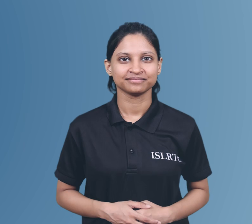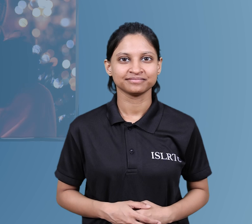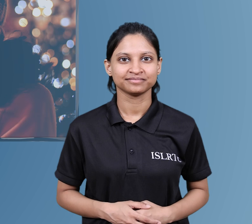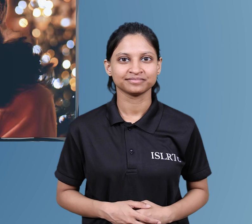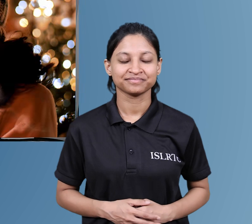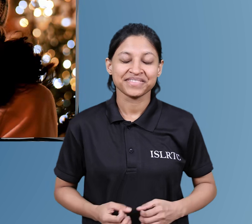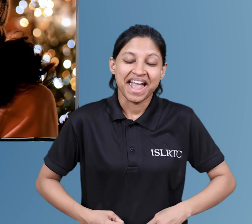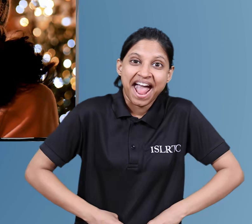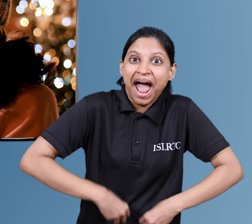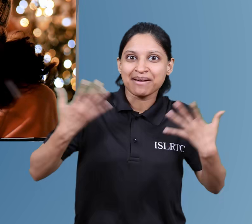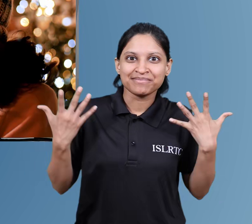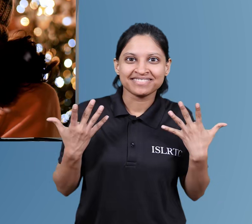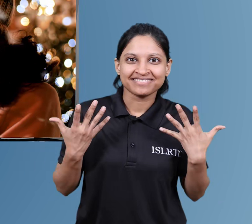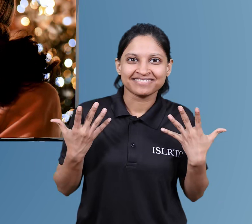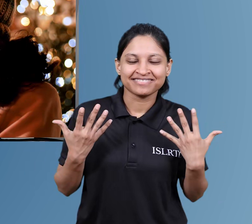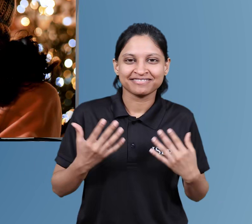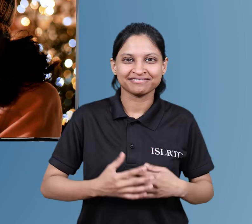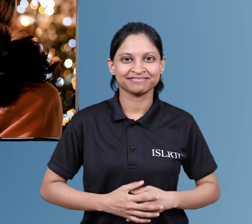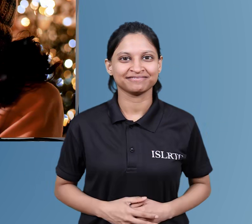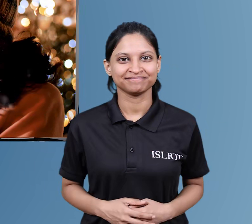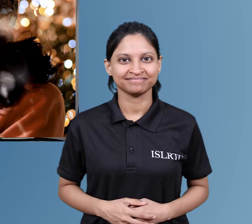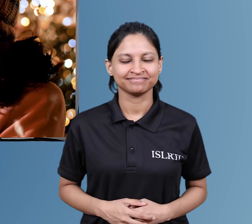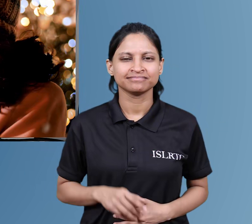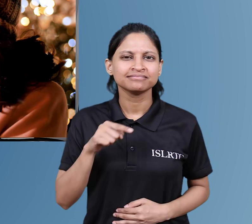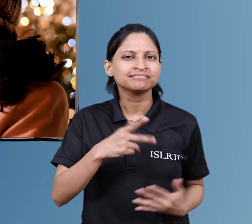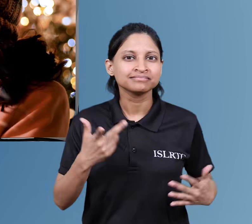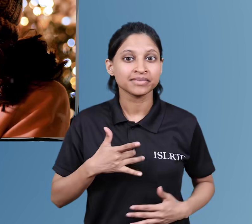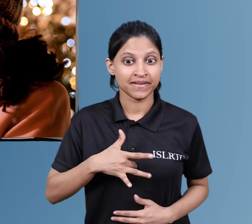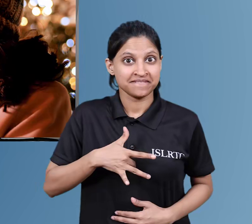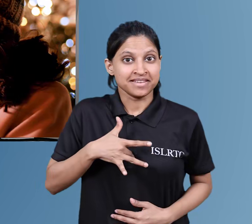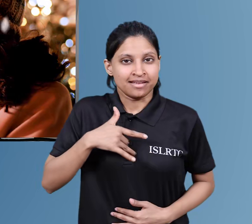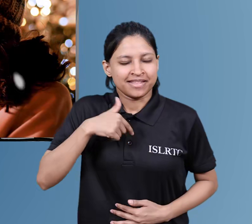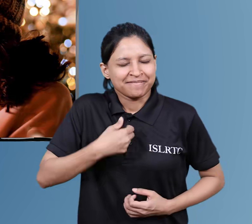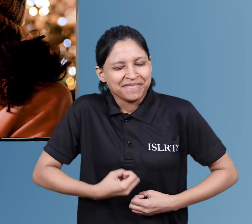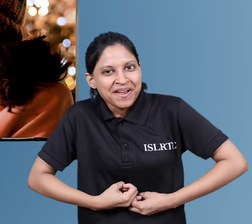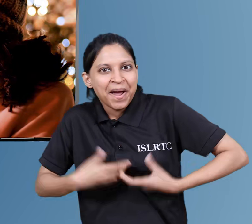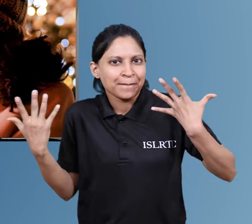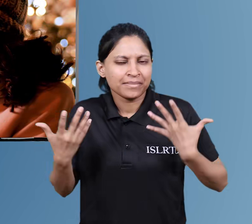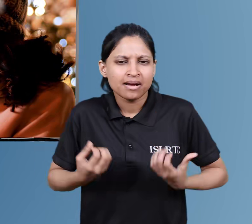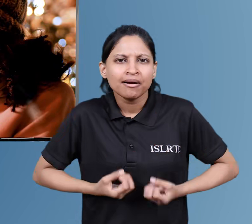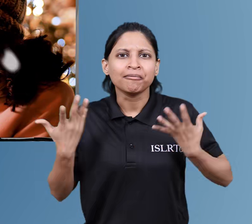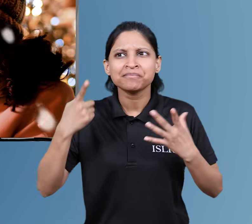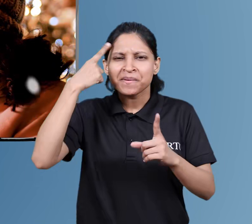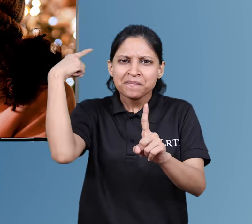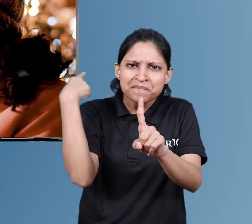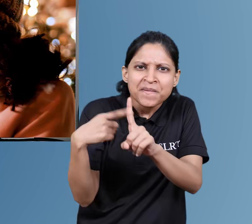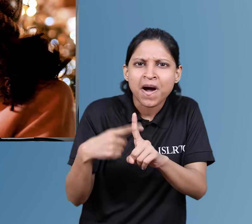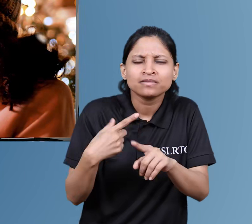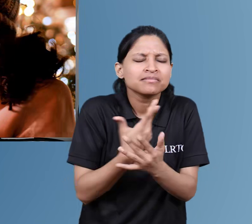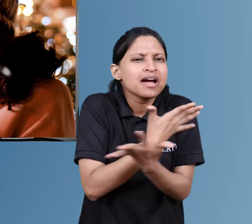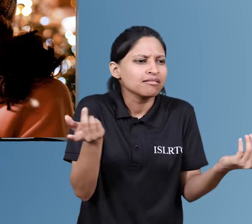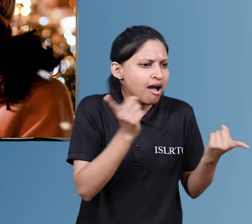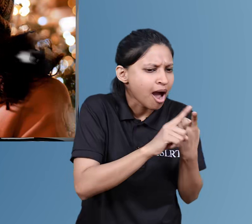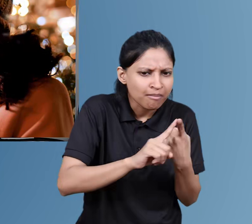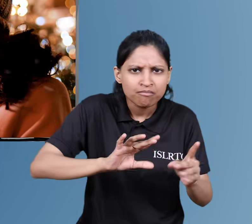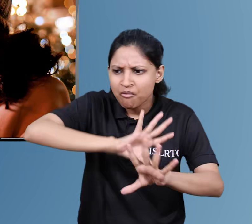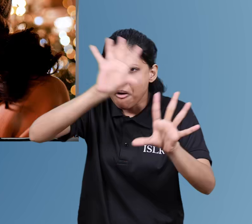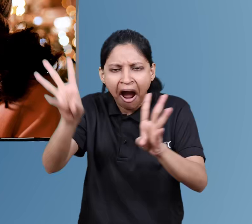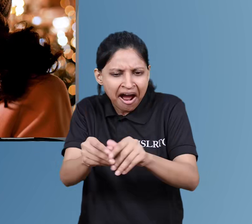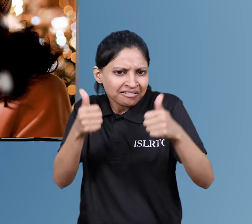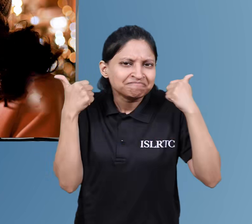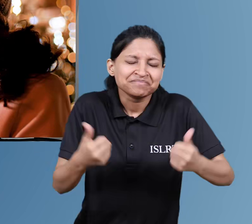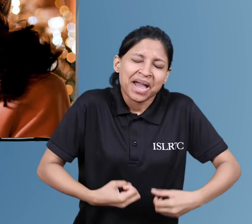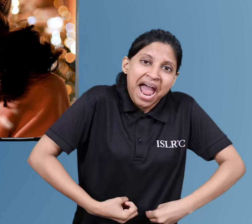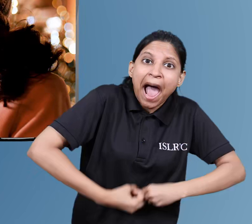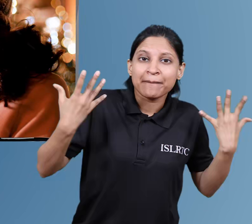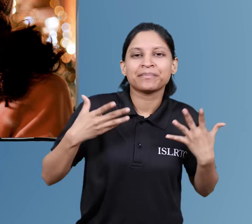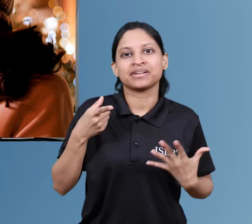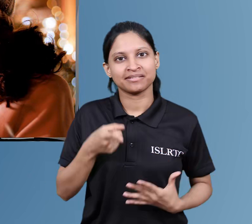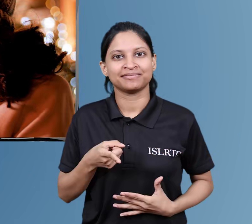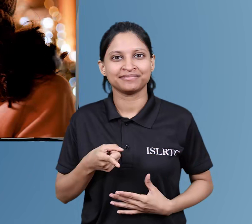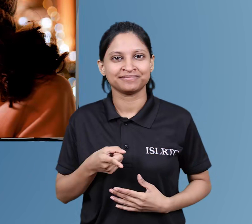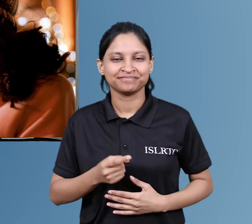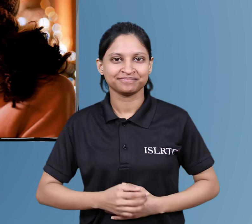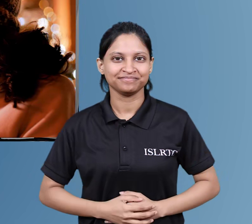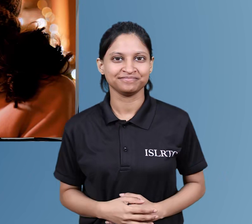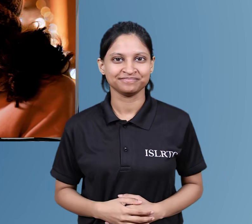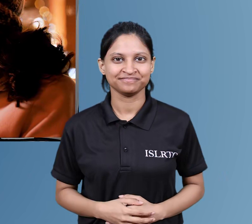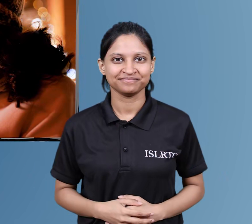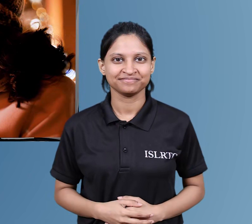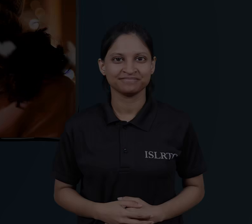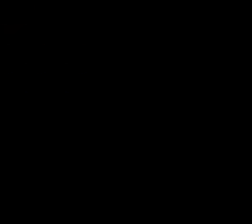Happiness Happiness is often described as a state of well-being in which a person thinks positively and feels fulfilled.